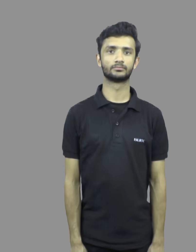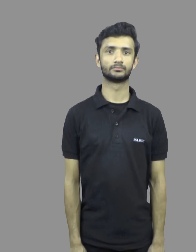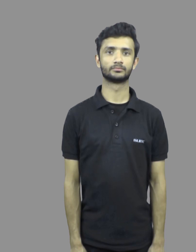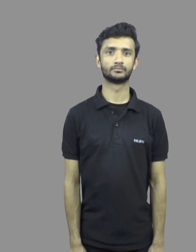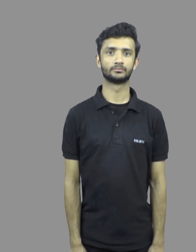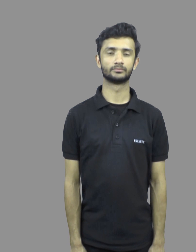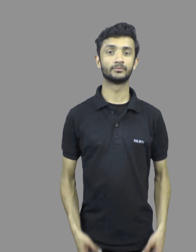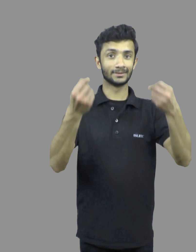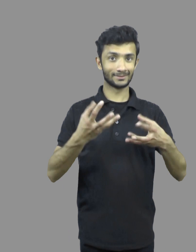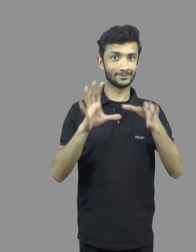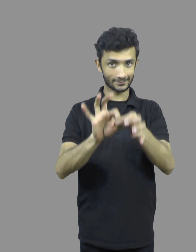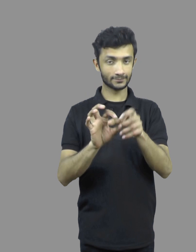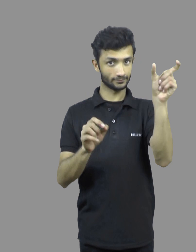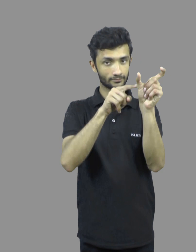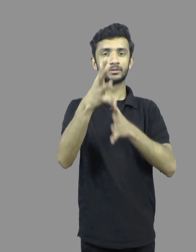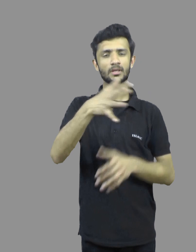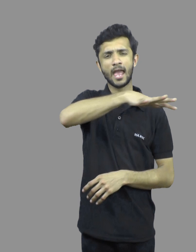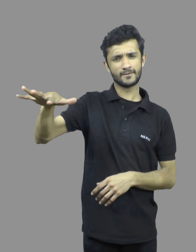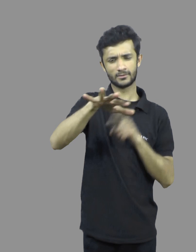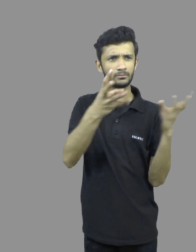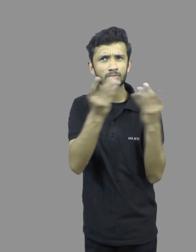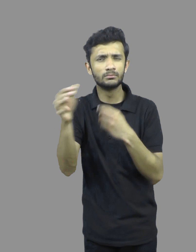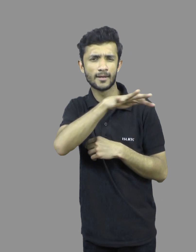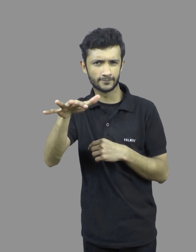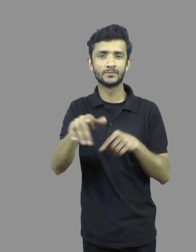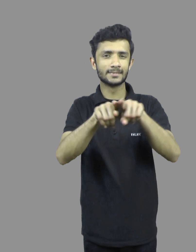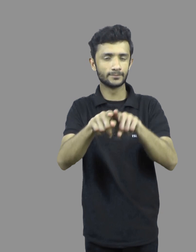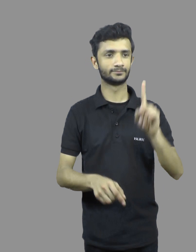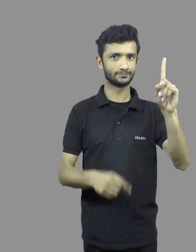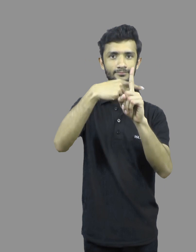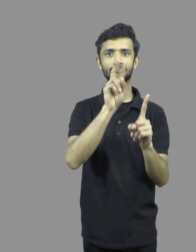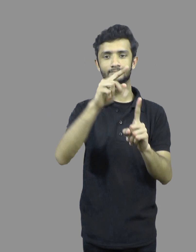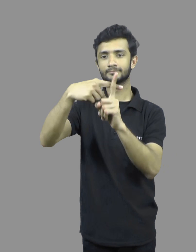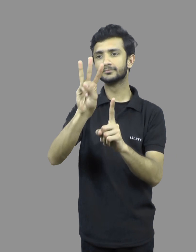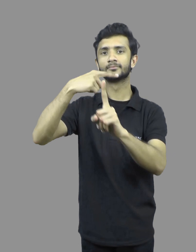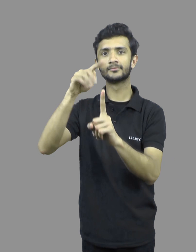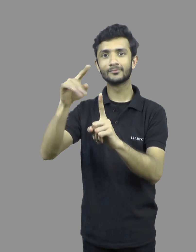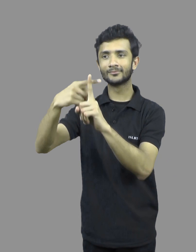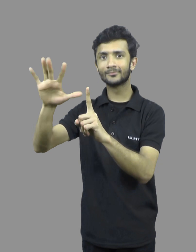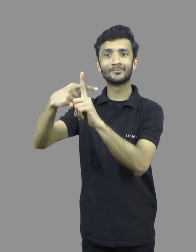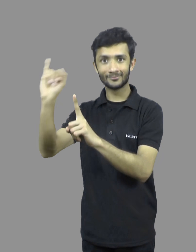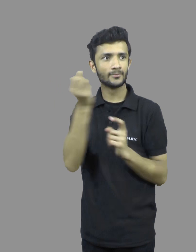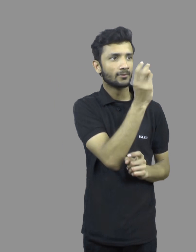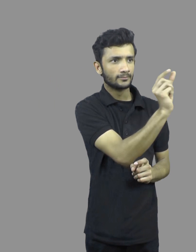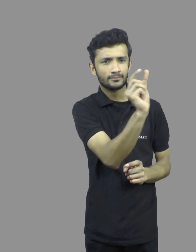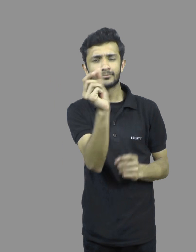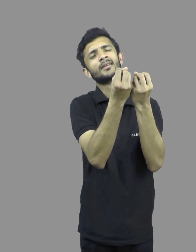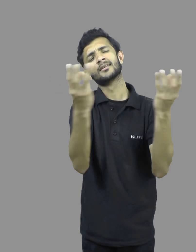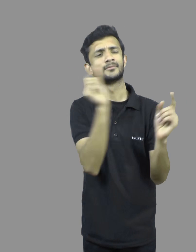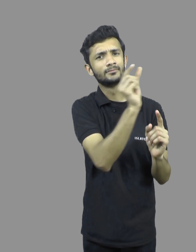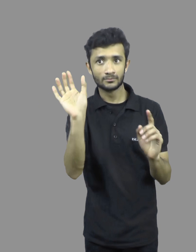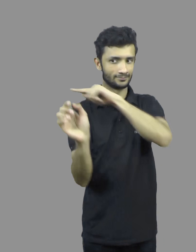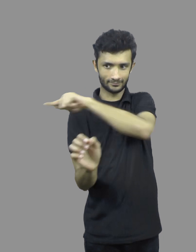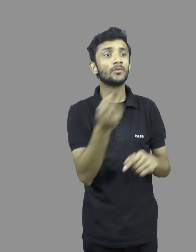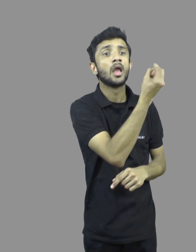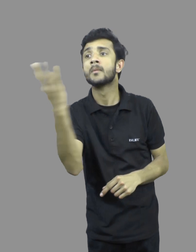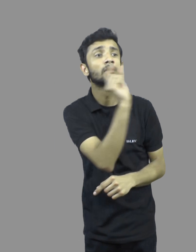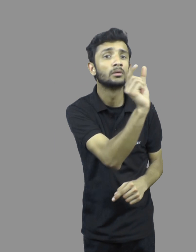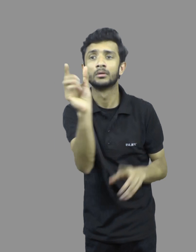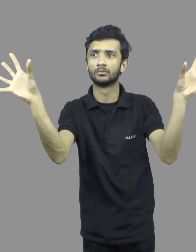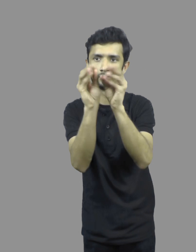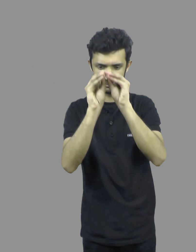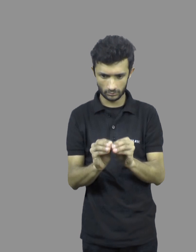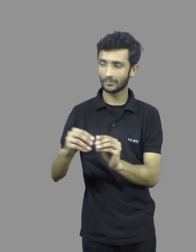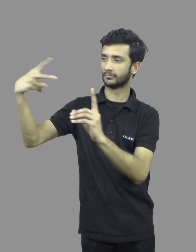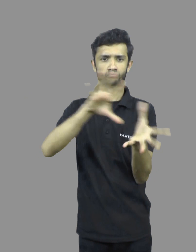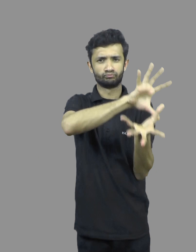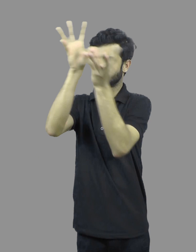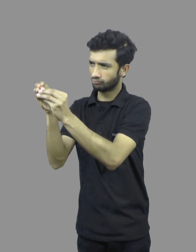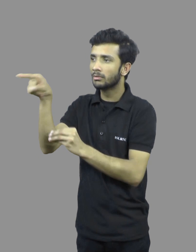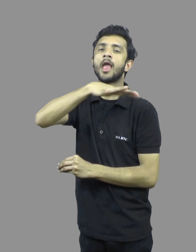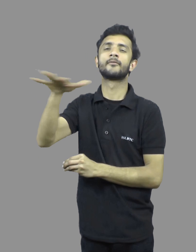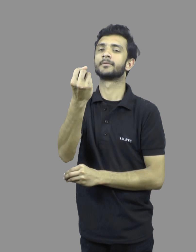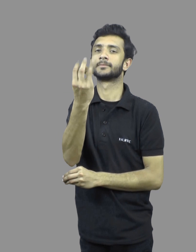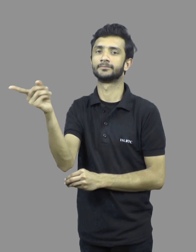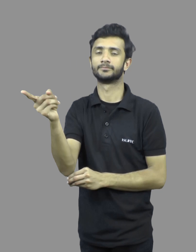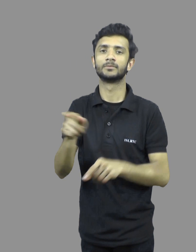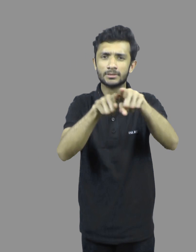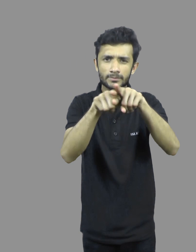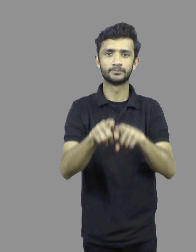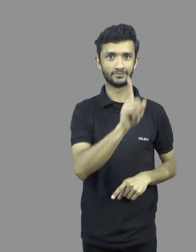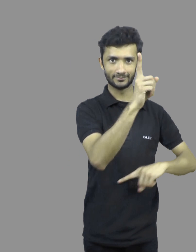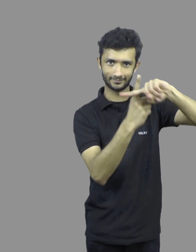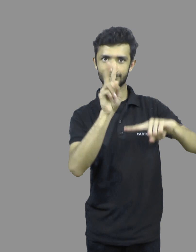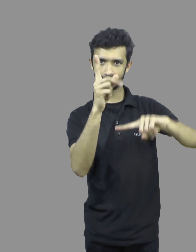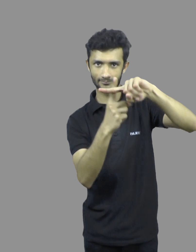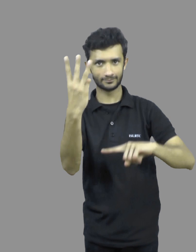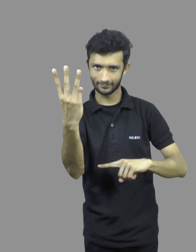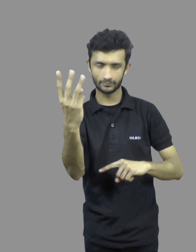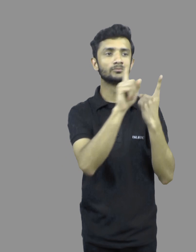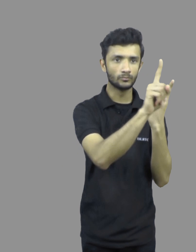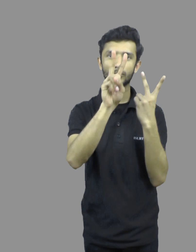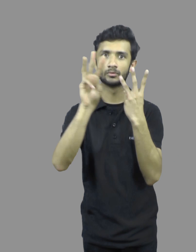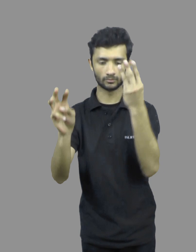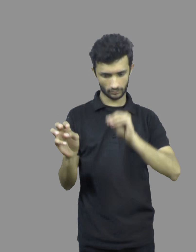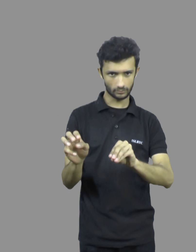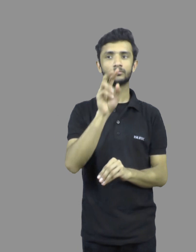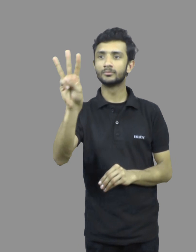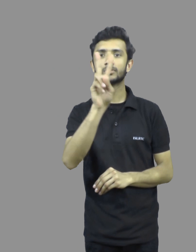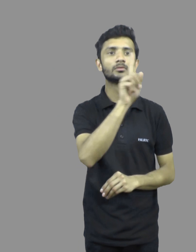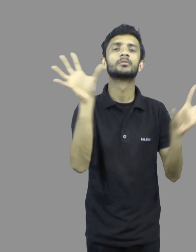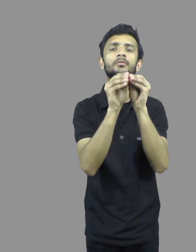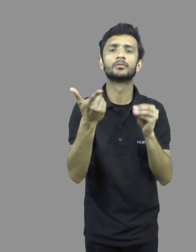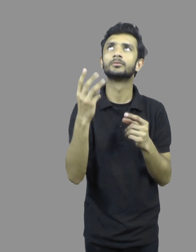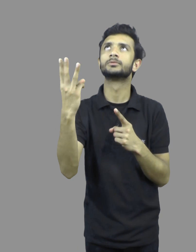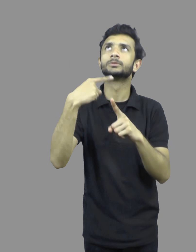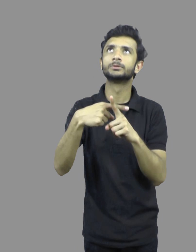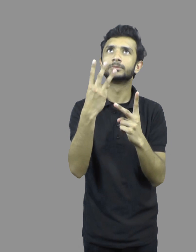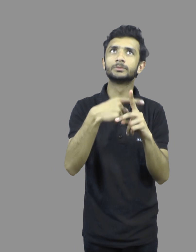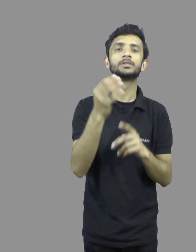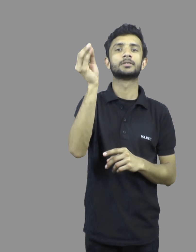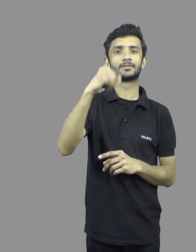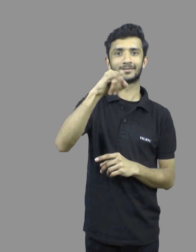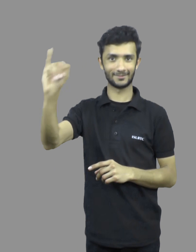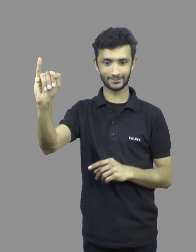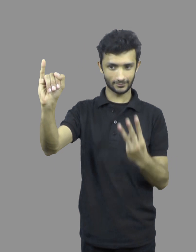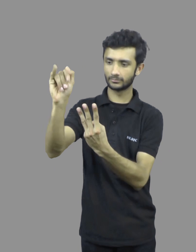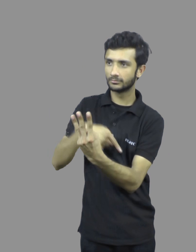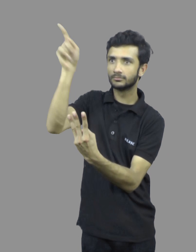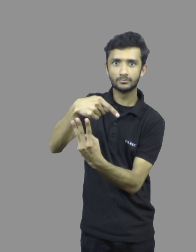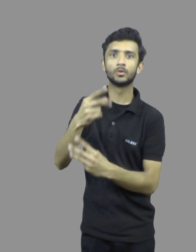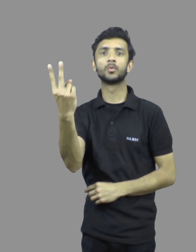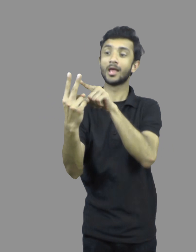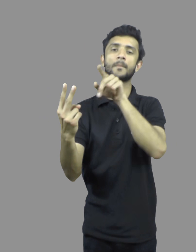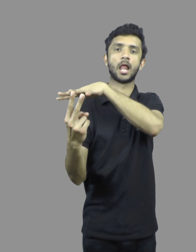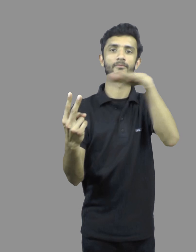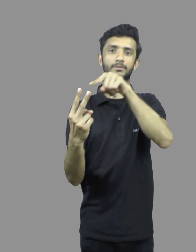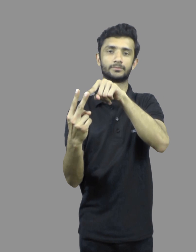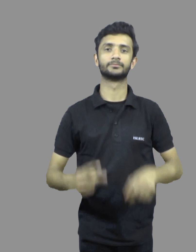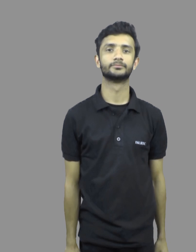Mean